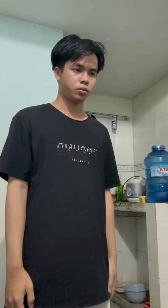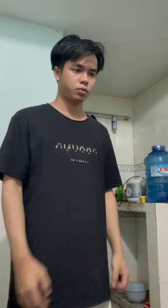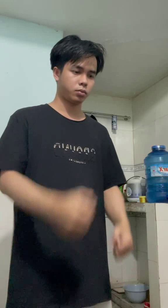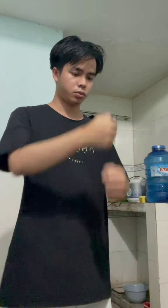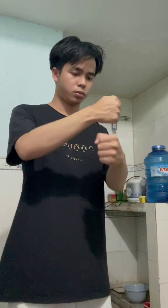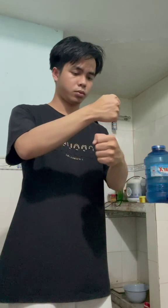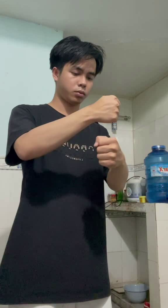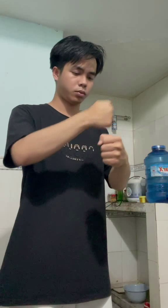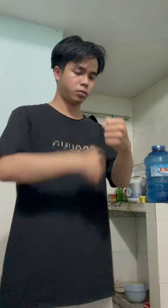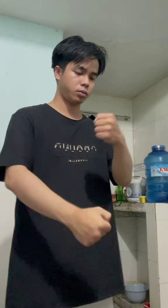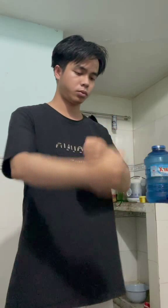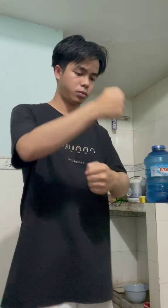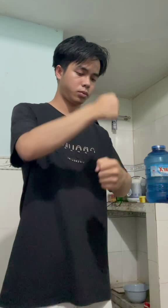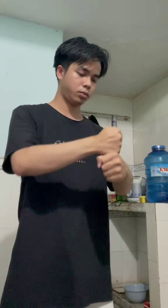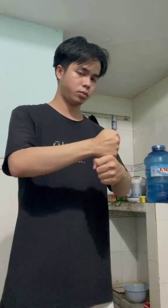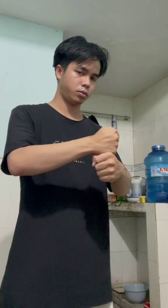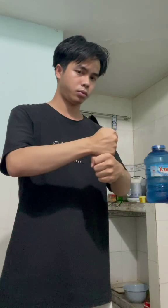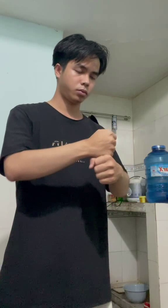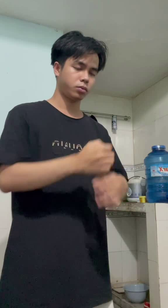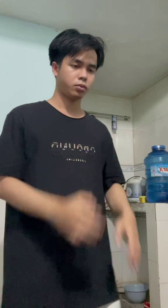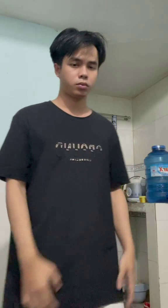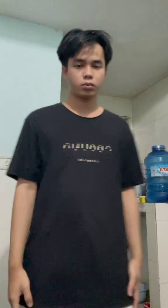nam